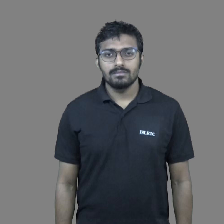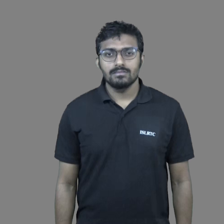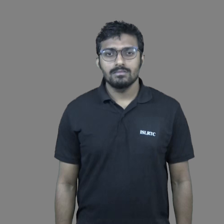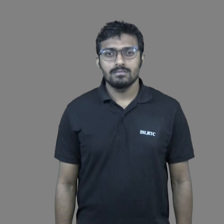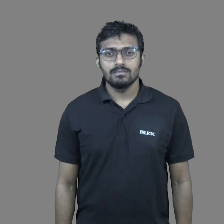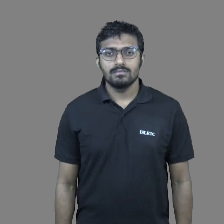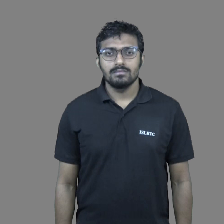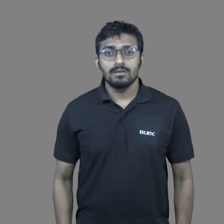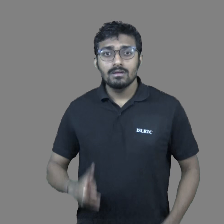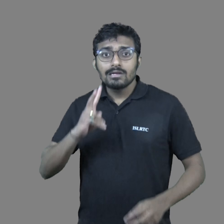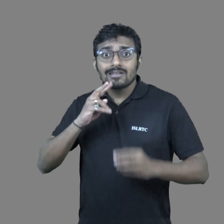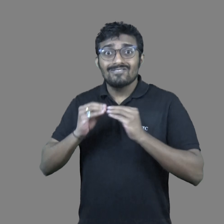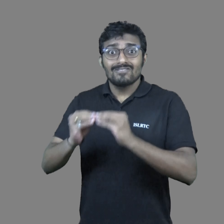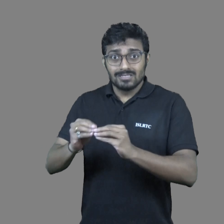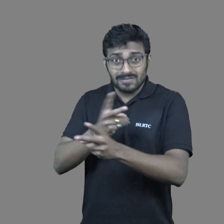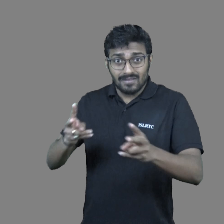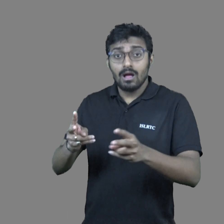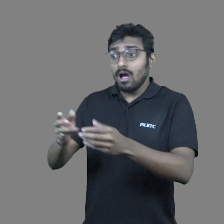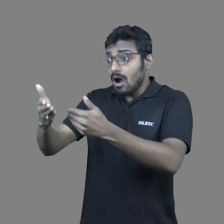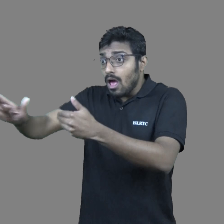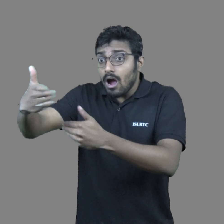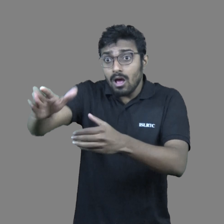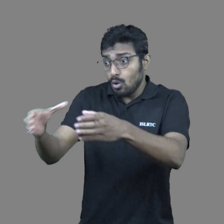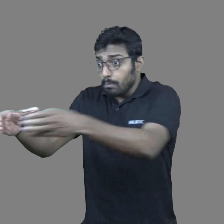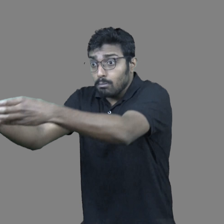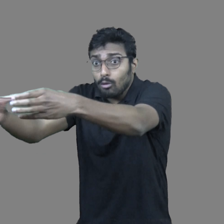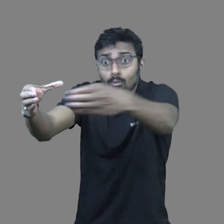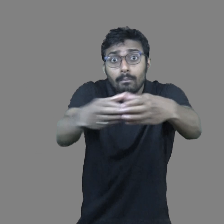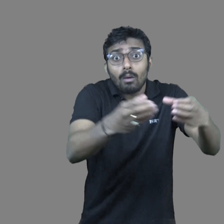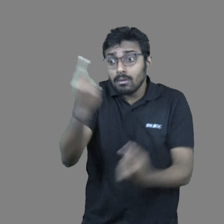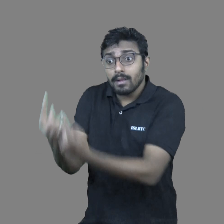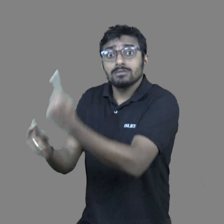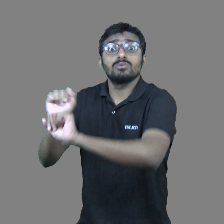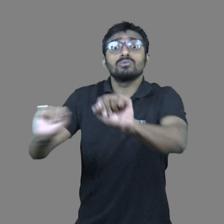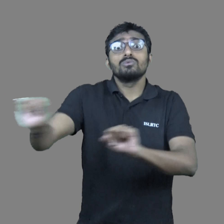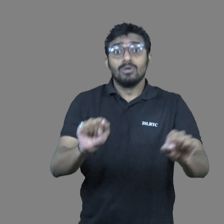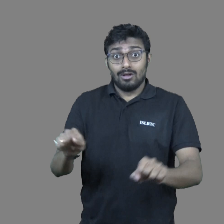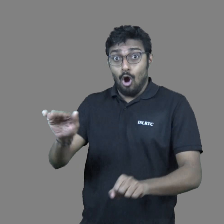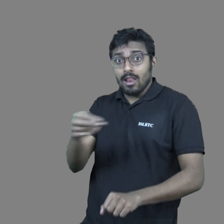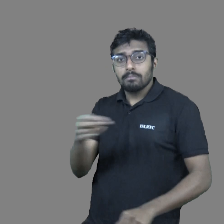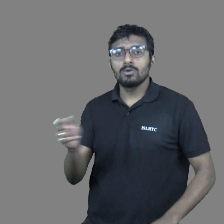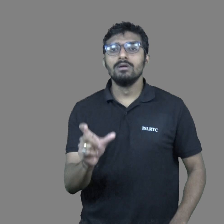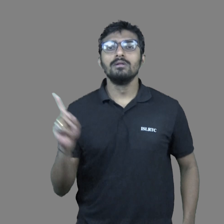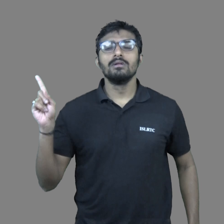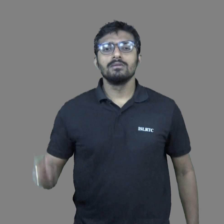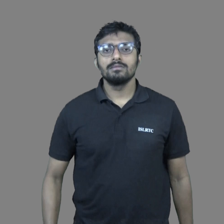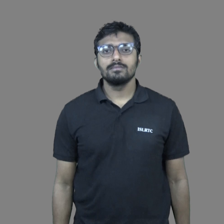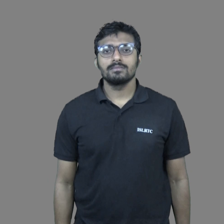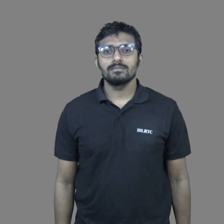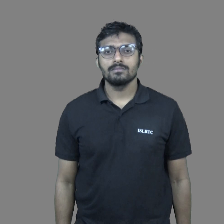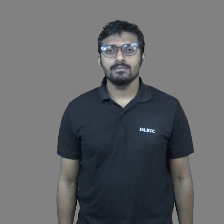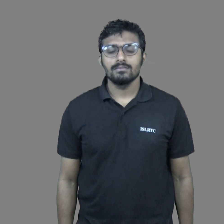Classification of Vegetables